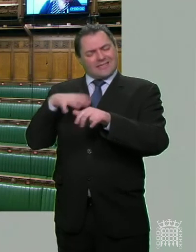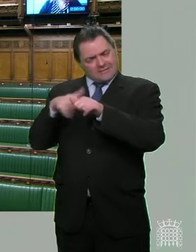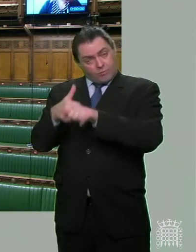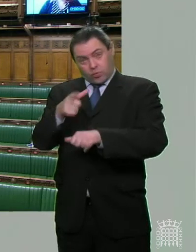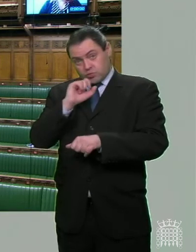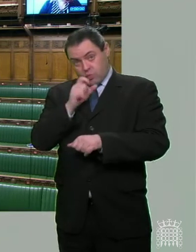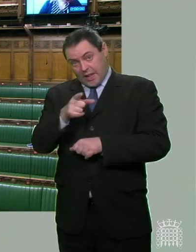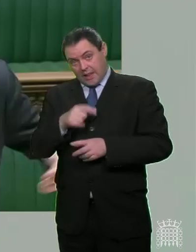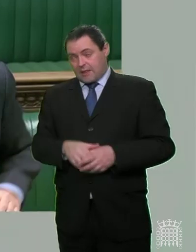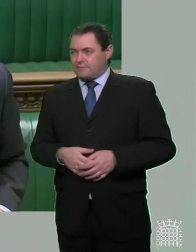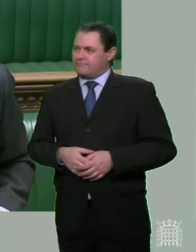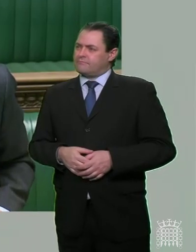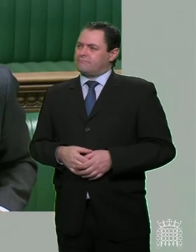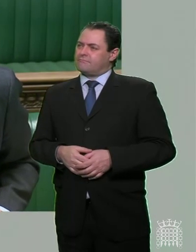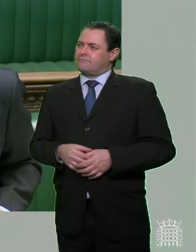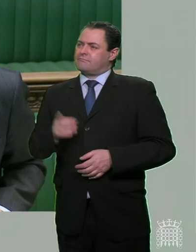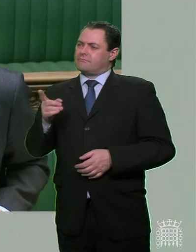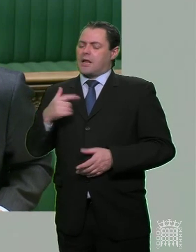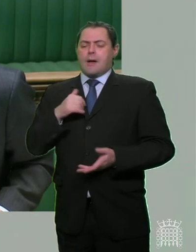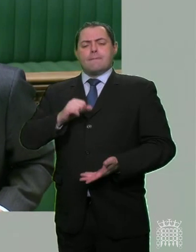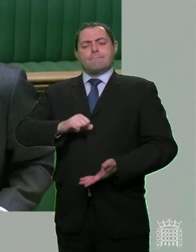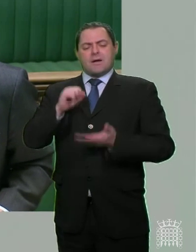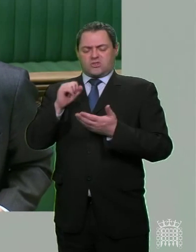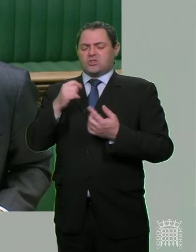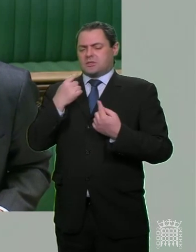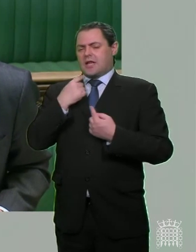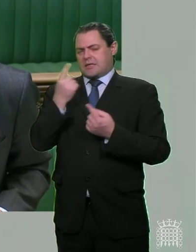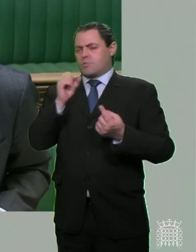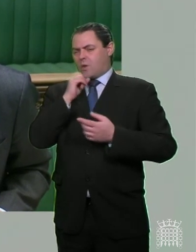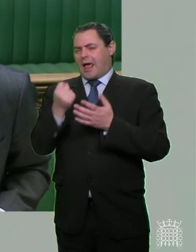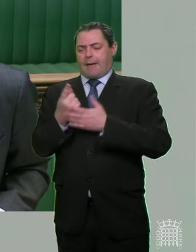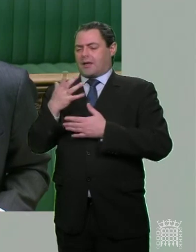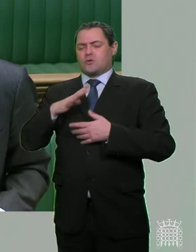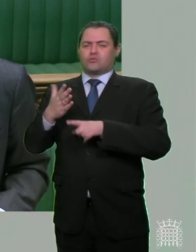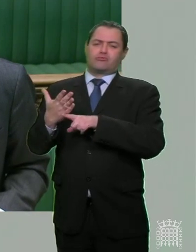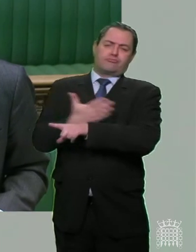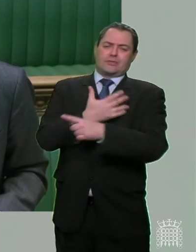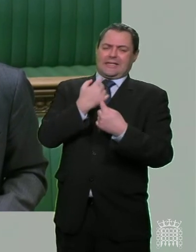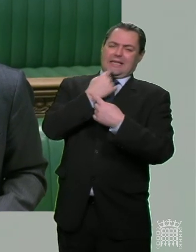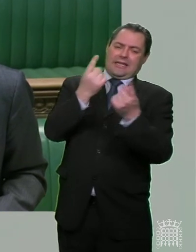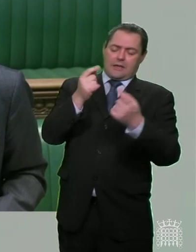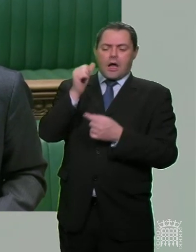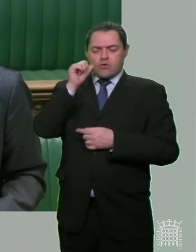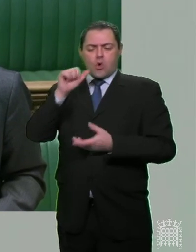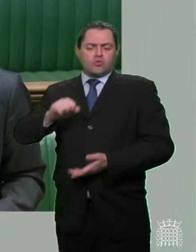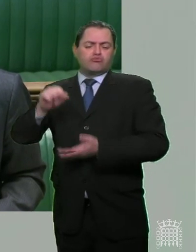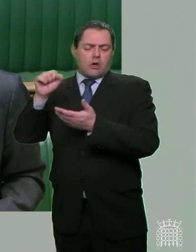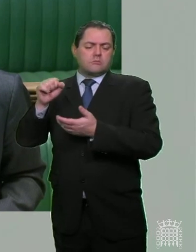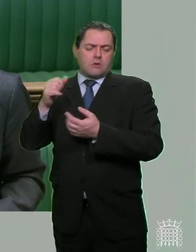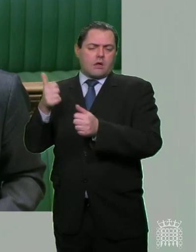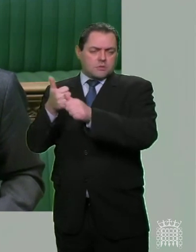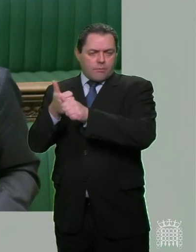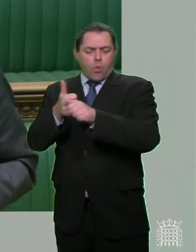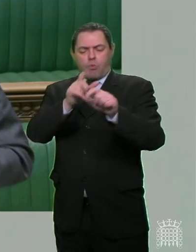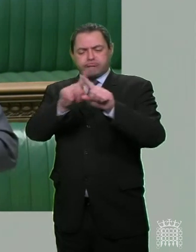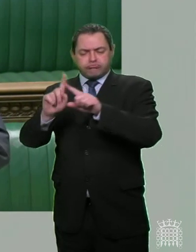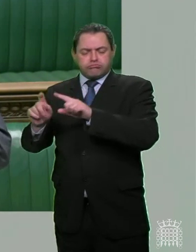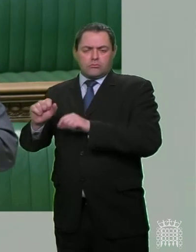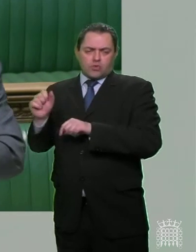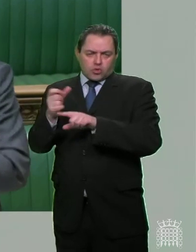I do not want to anticipate the Budget, but I know that my right honourable Friend the Chancellor habitually does things to support fantastic industries such as Scotch whisky.